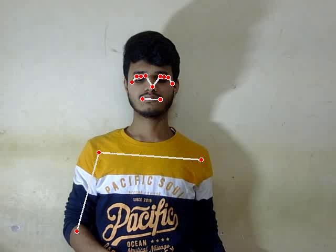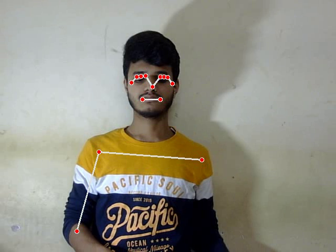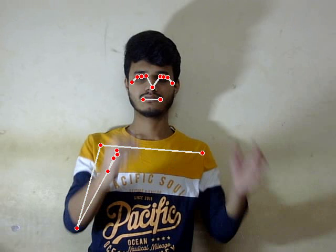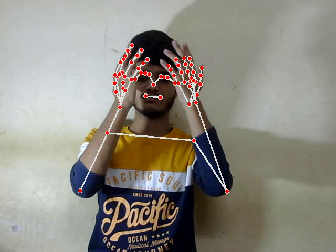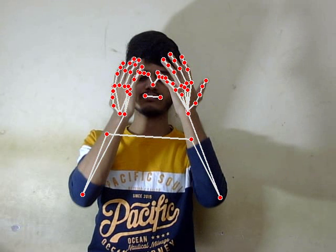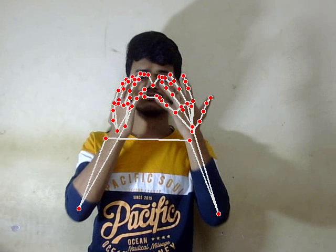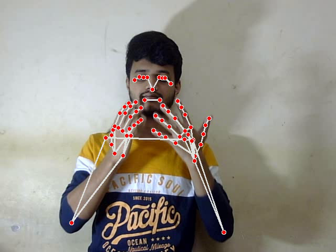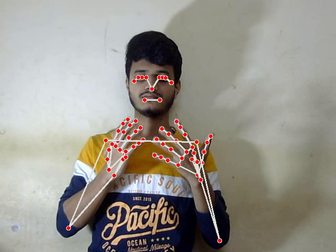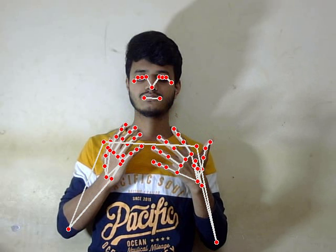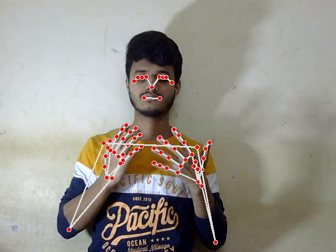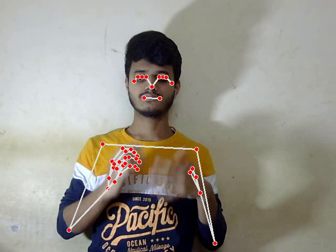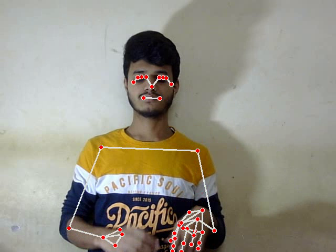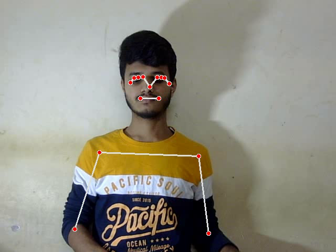sad